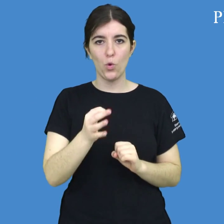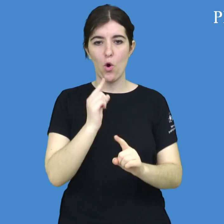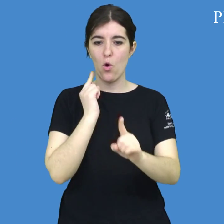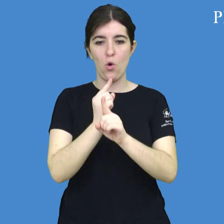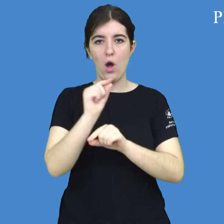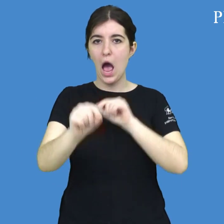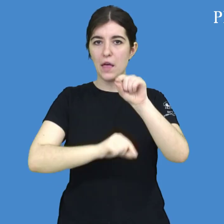contra